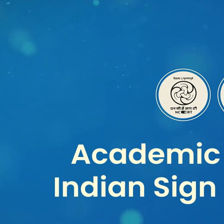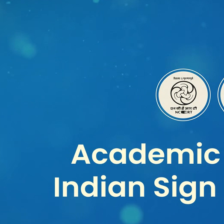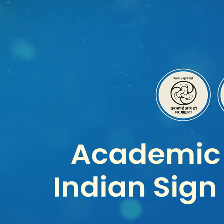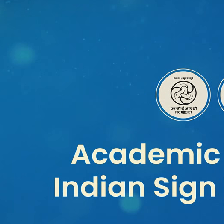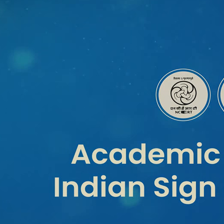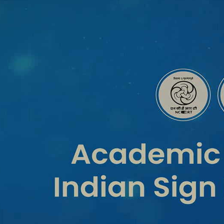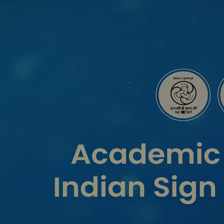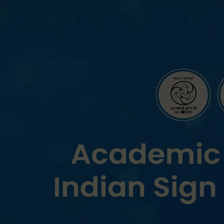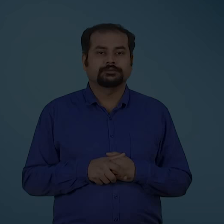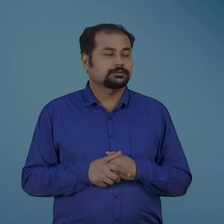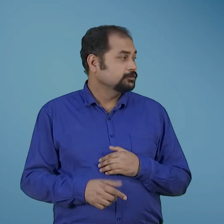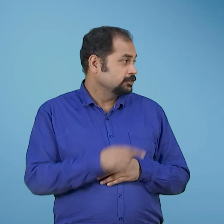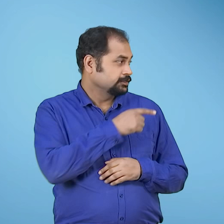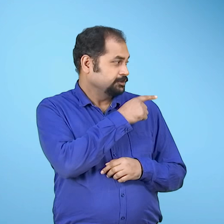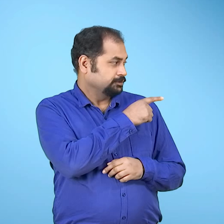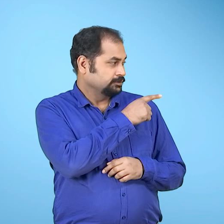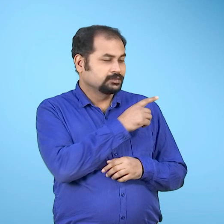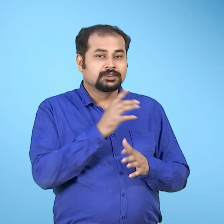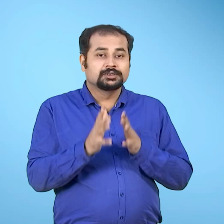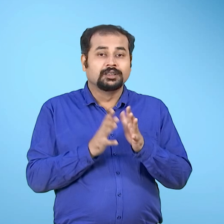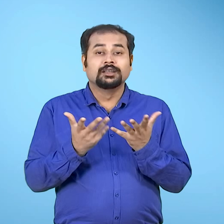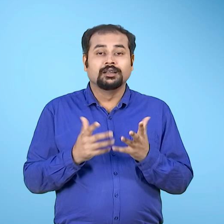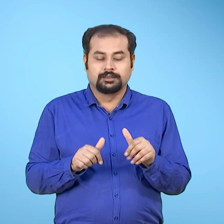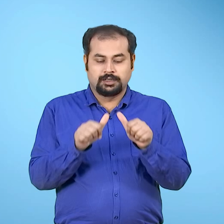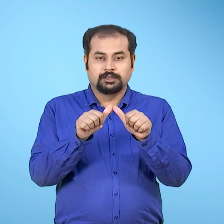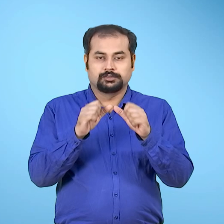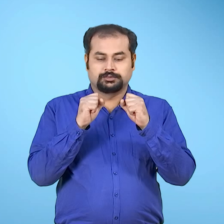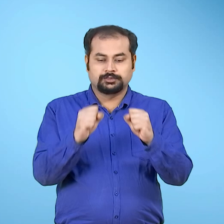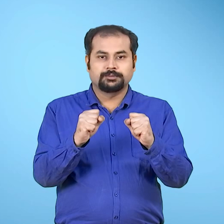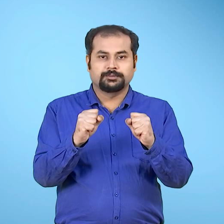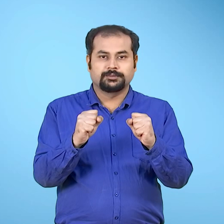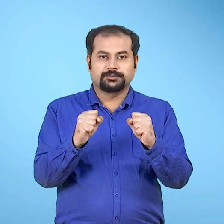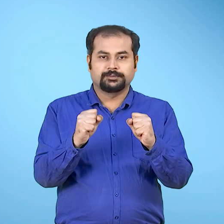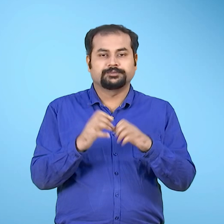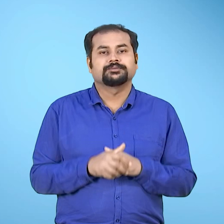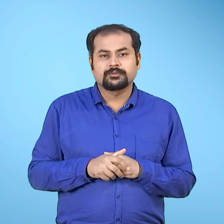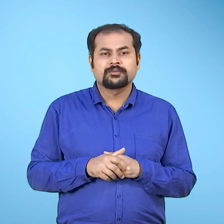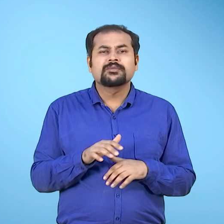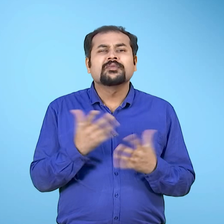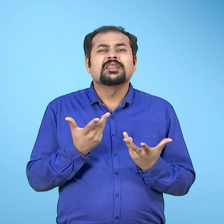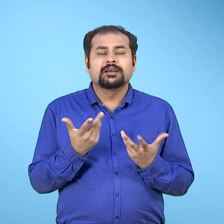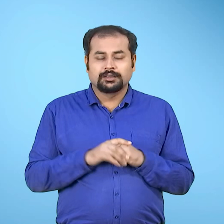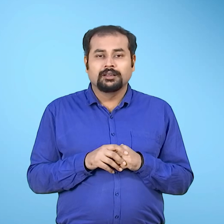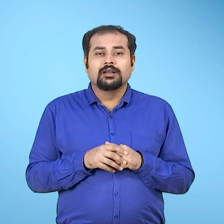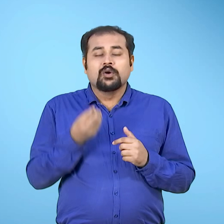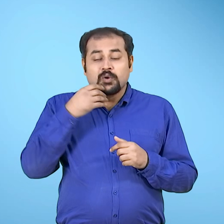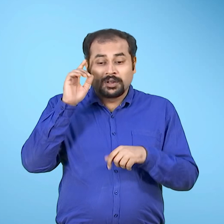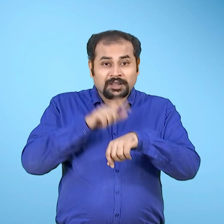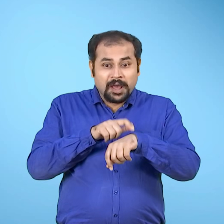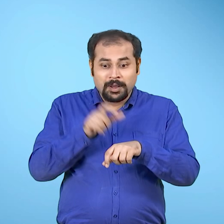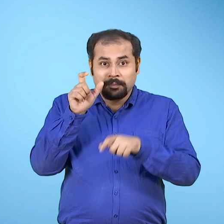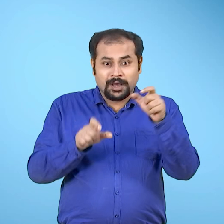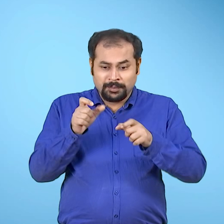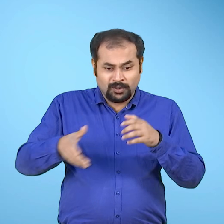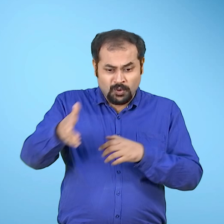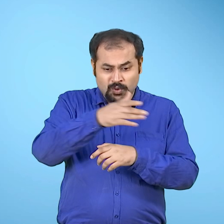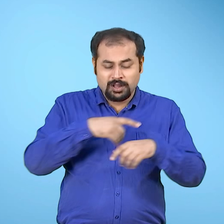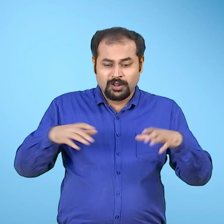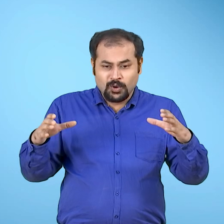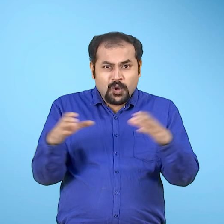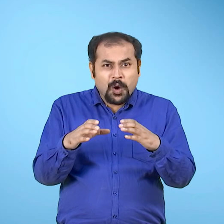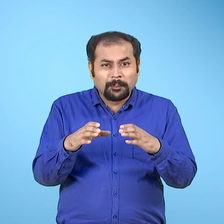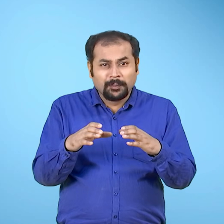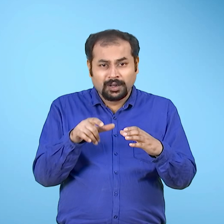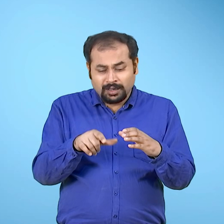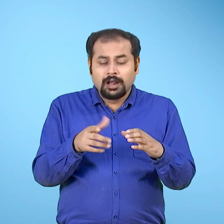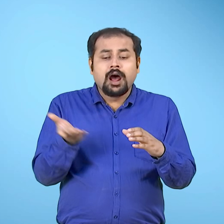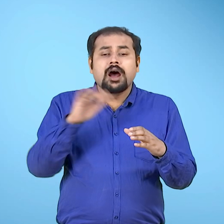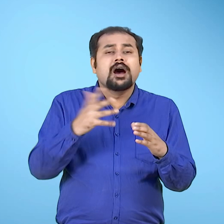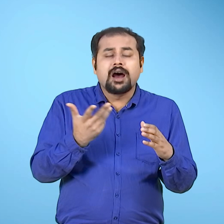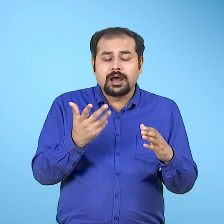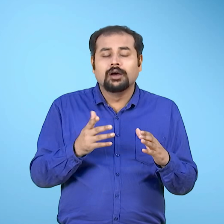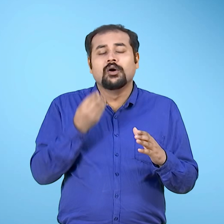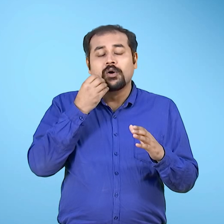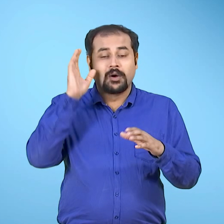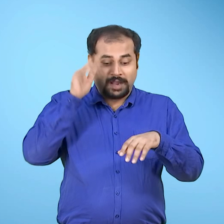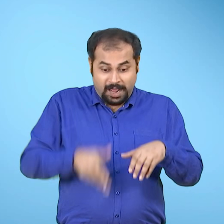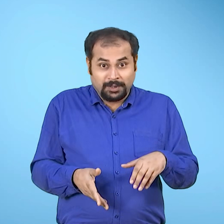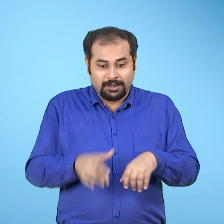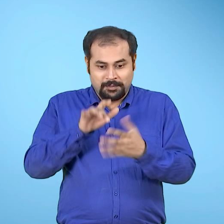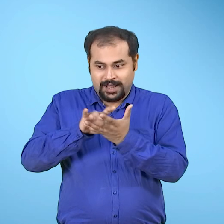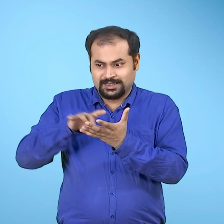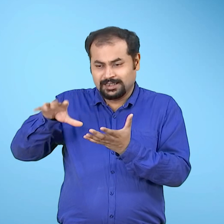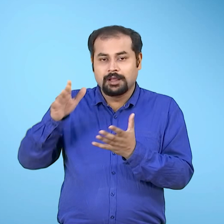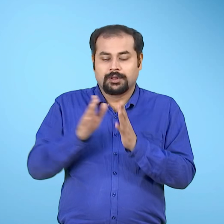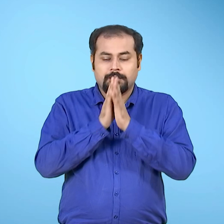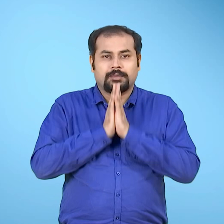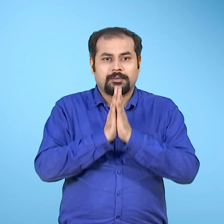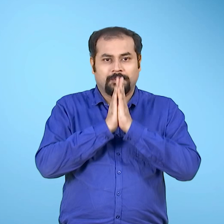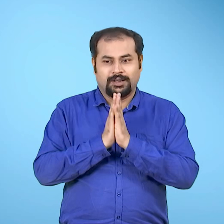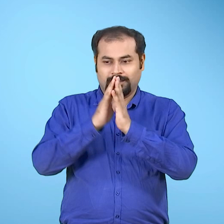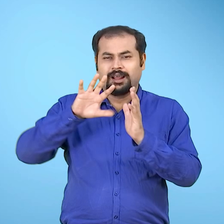Ahoms This sign refers to the Ahoms The Ahom people migrated to the Brahmaputra valley in Assam from present-day